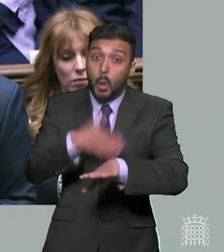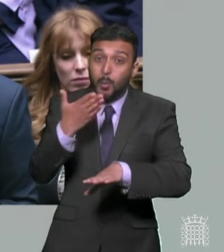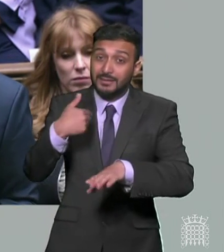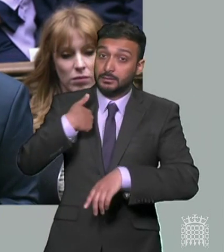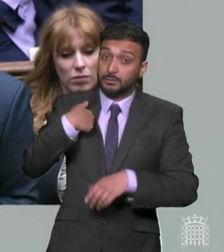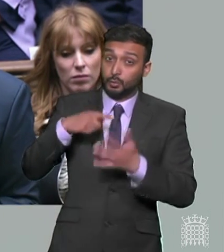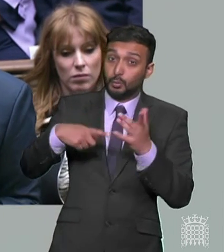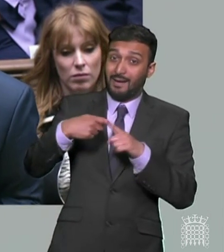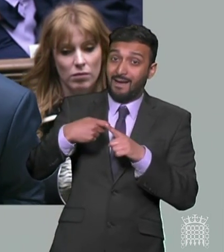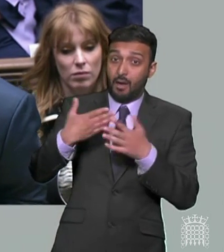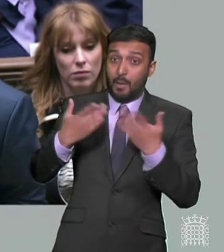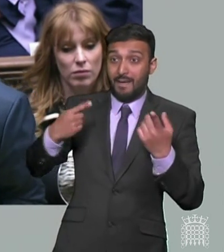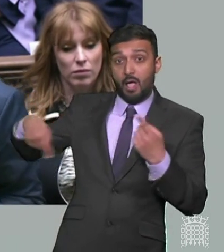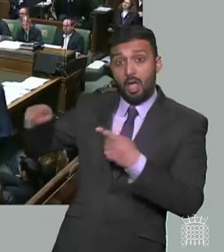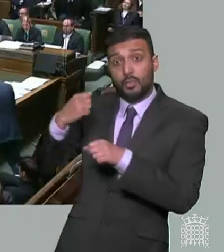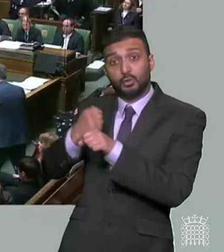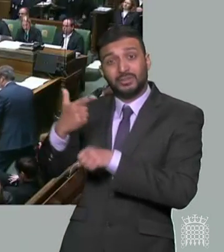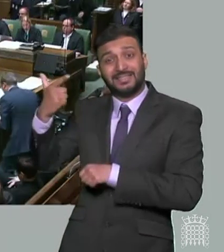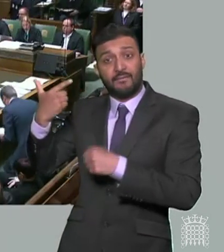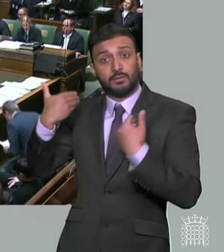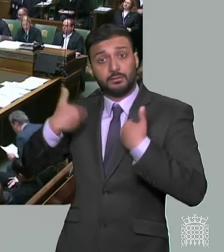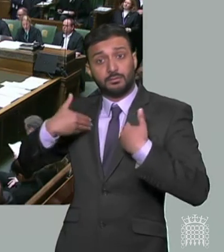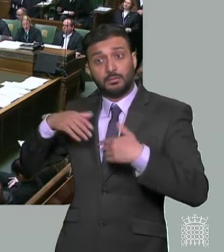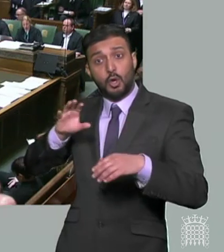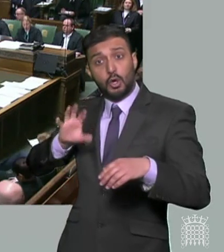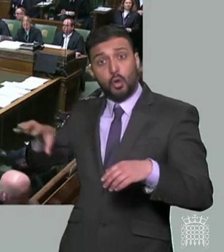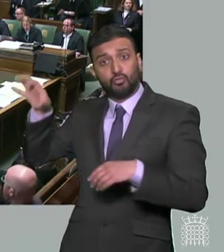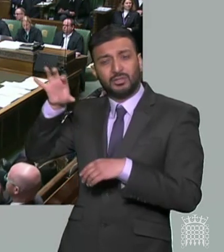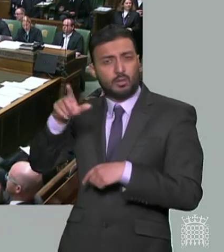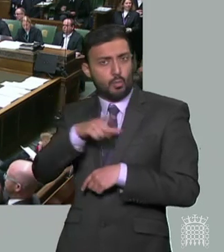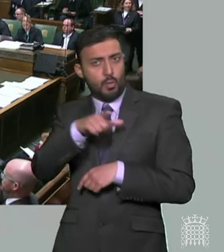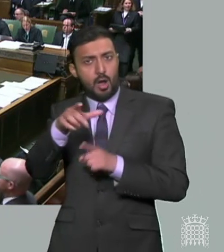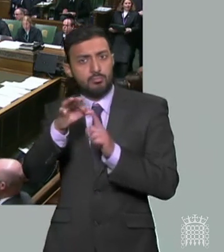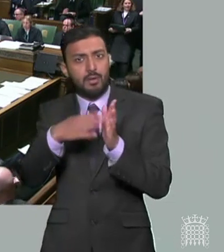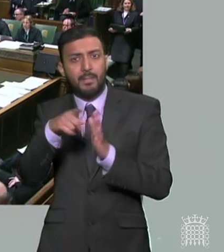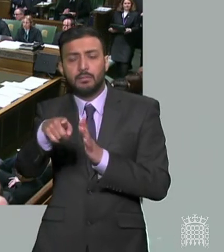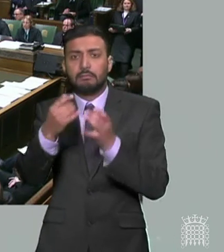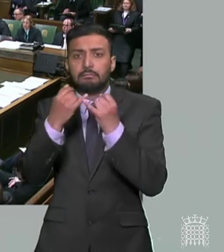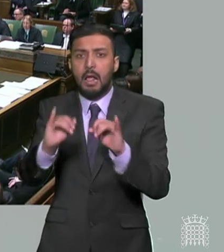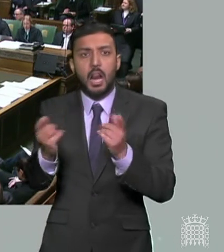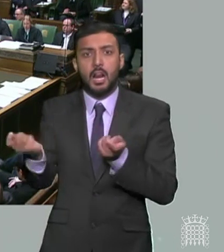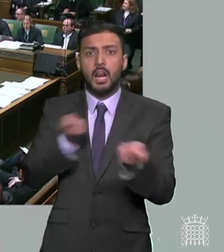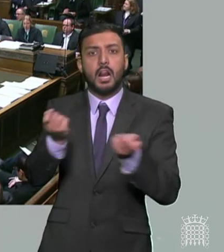Why is the Prime Minister failing to manage the economy?